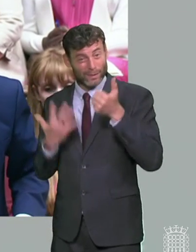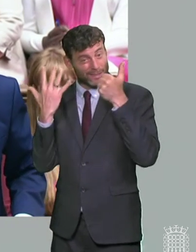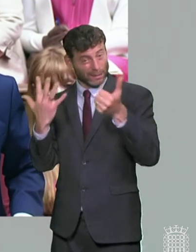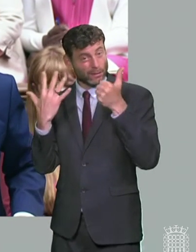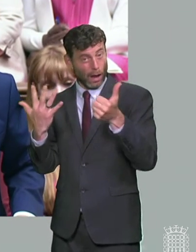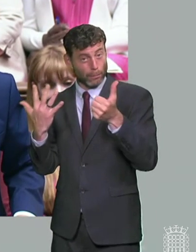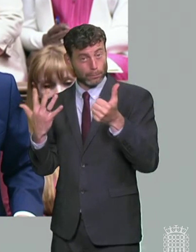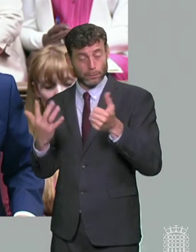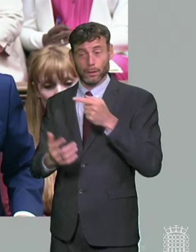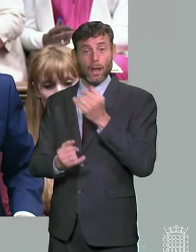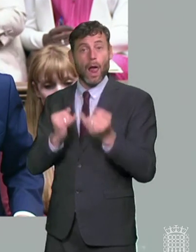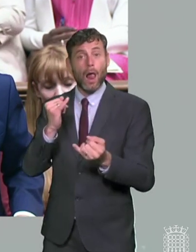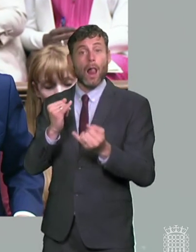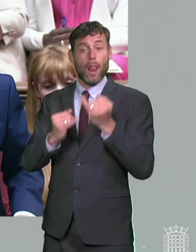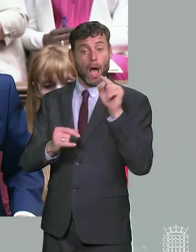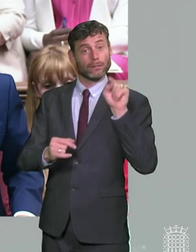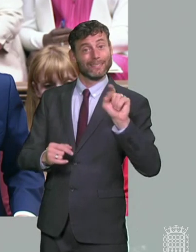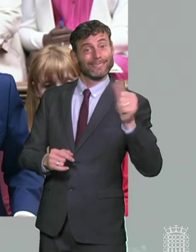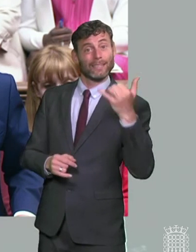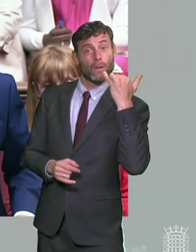In his last call, he said: